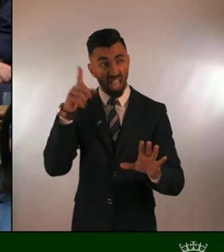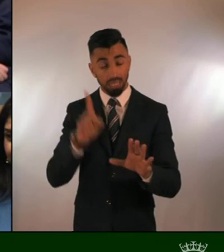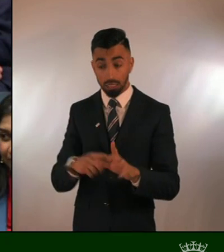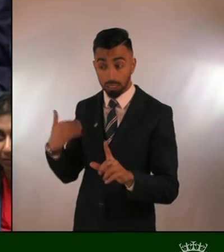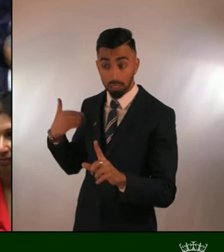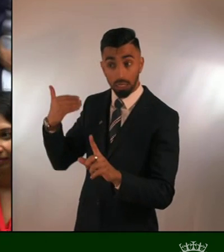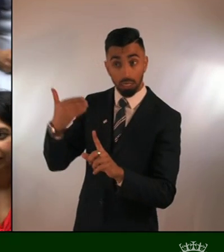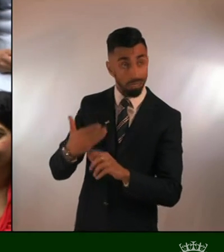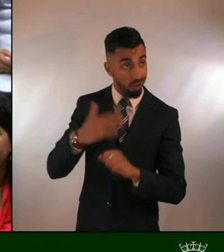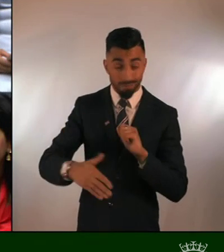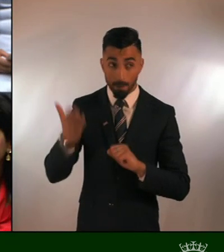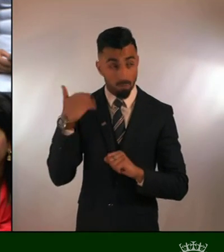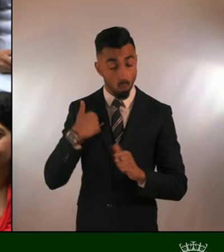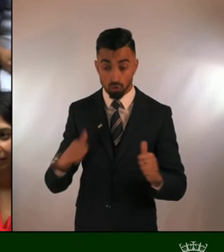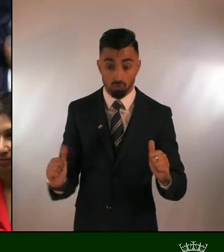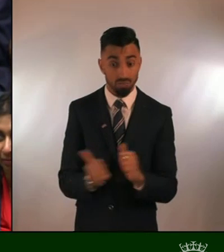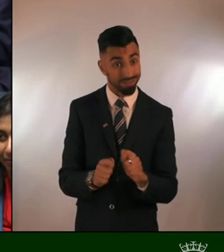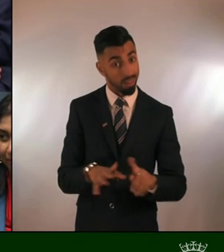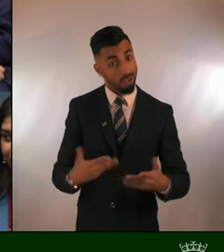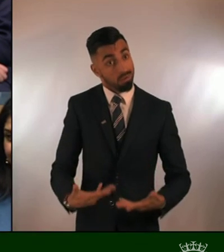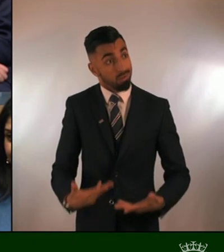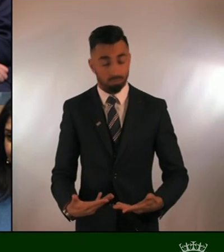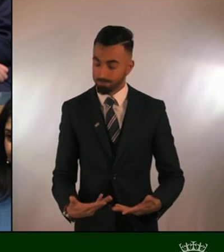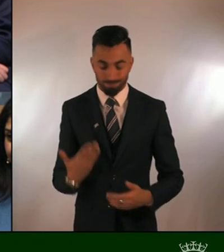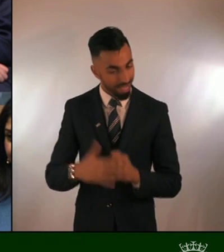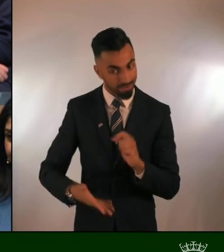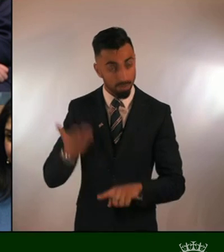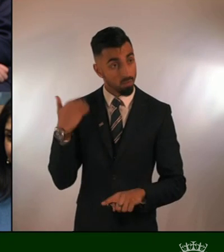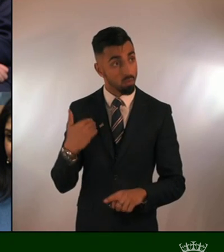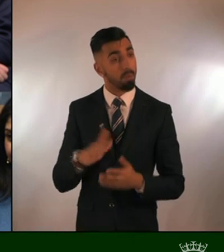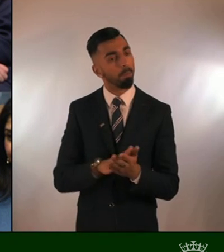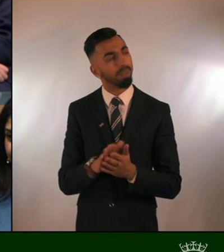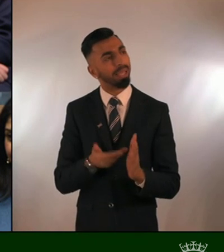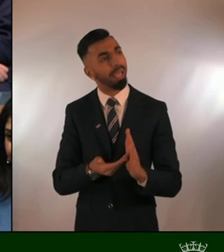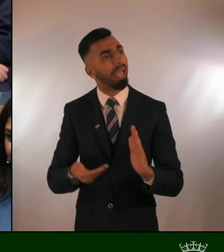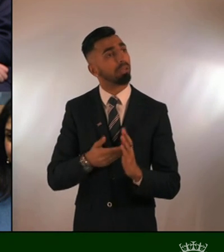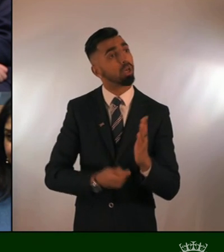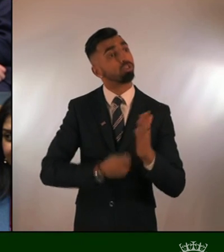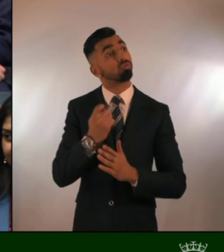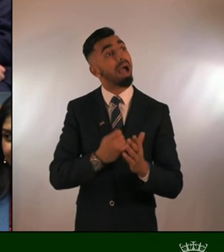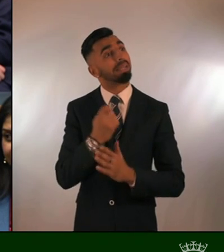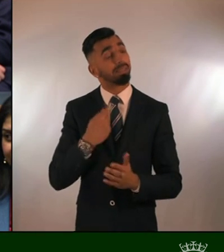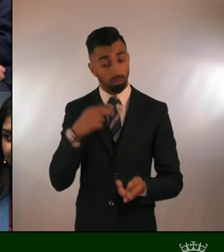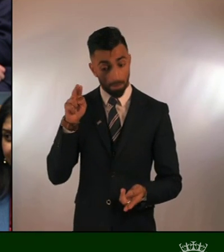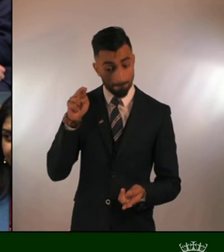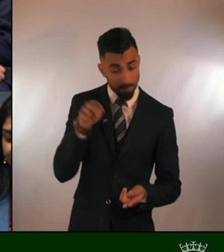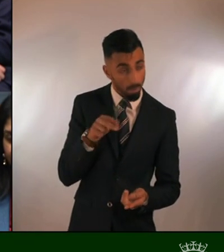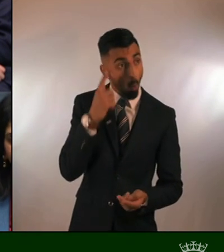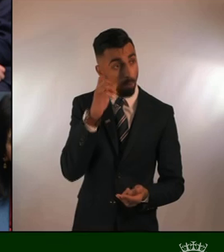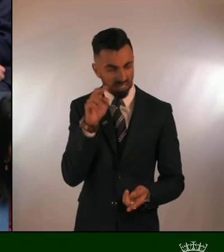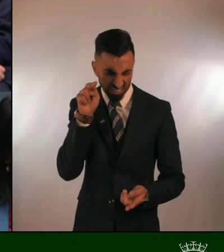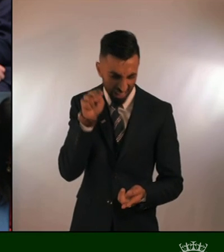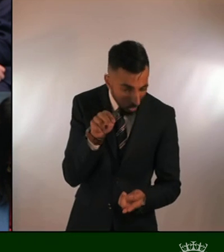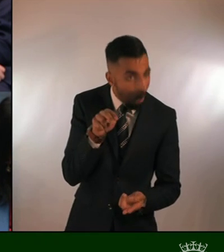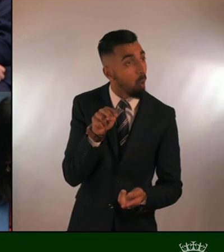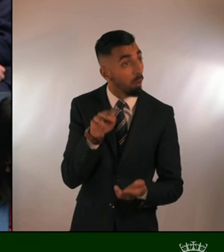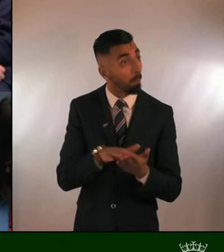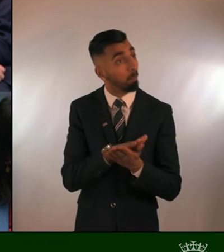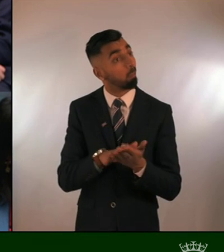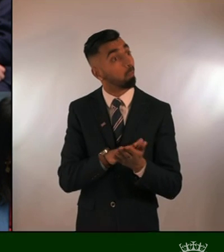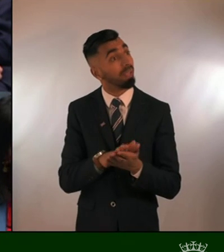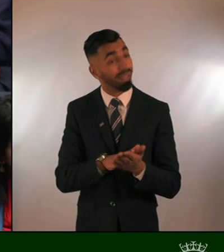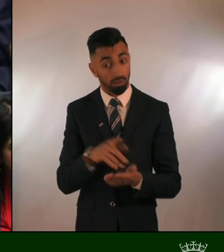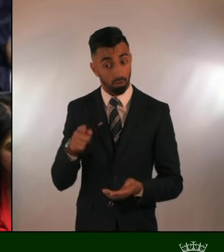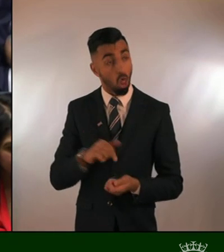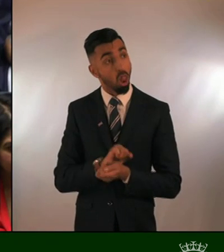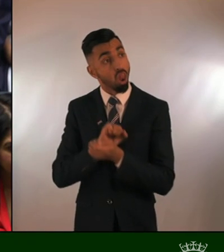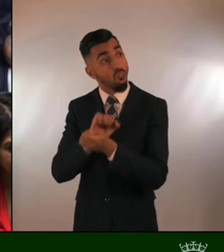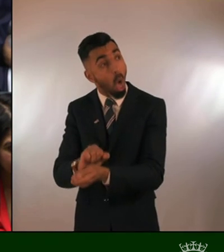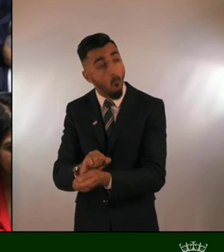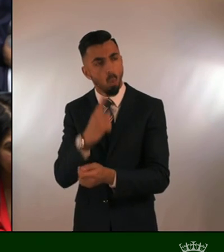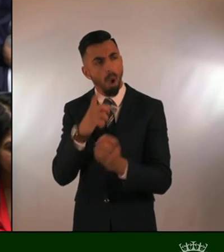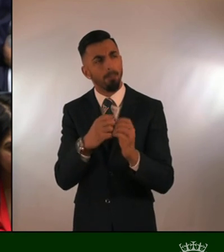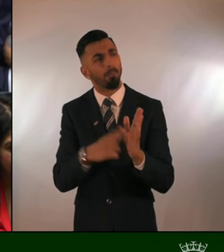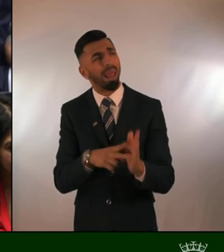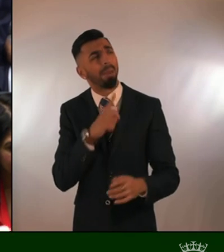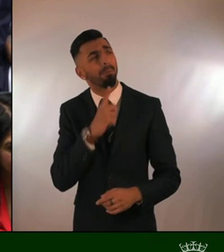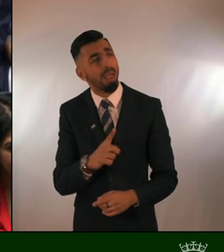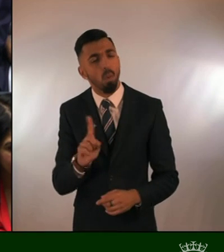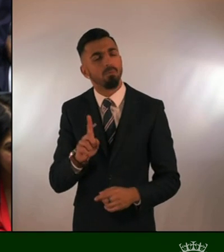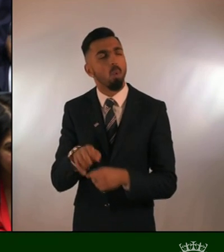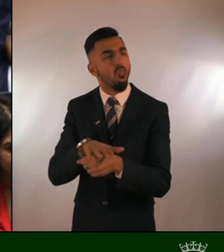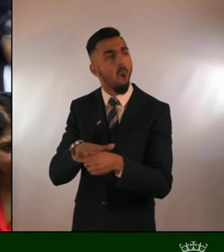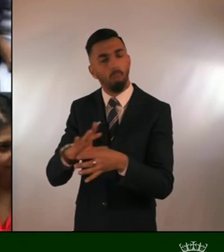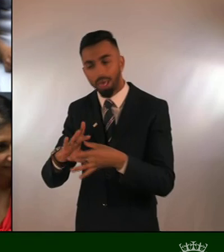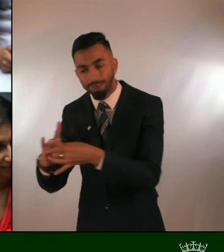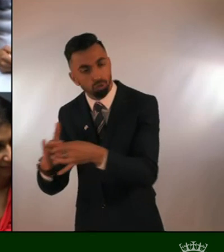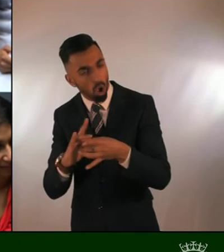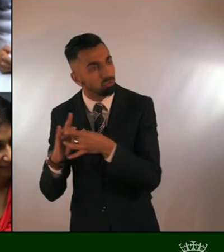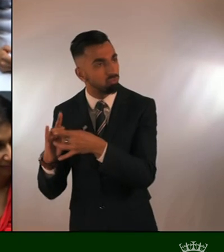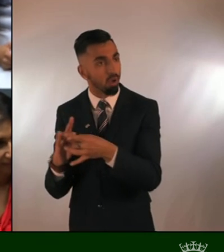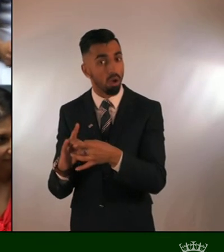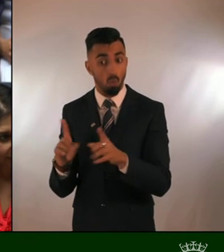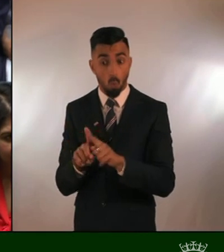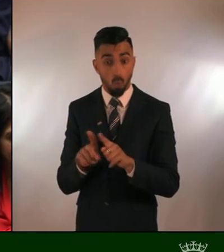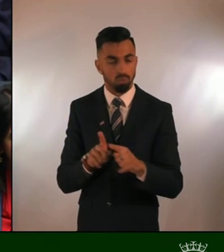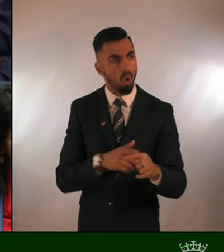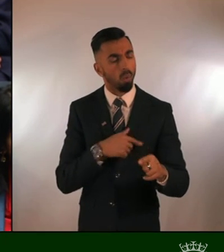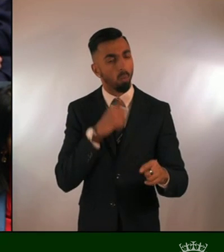To support local authorities to invest in their communities, I am cutting interest rates on lending for social housing by 1 percentage point, making available more than £1 billion of discounted loans for local infrastructure, and consulting on the future of the Public Works Loan Board.